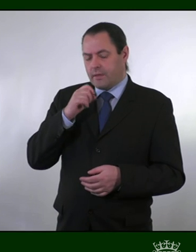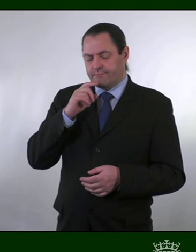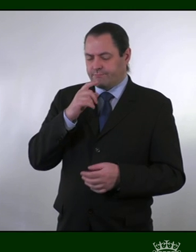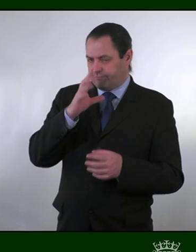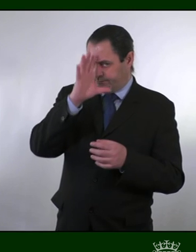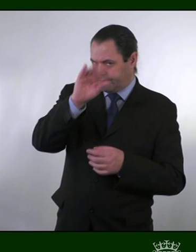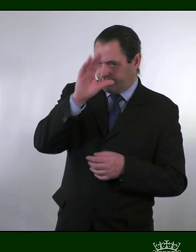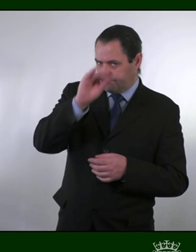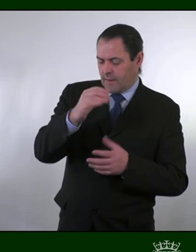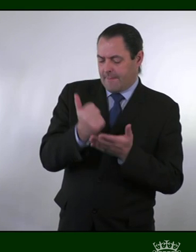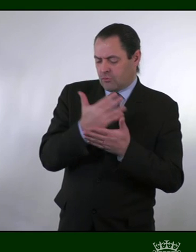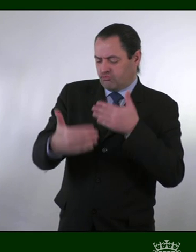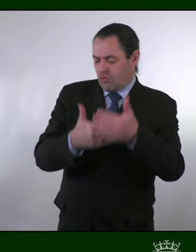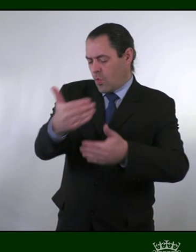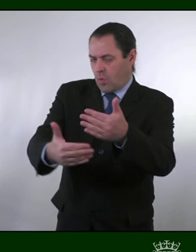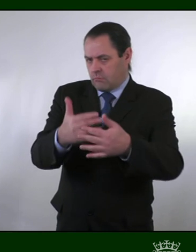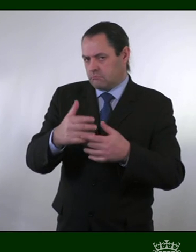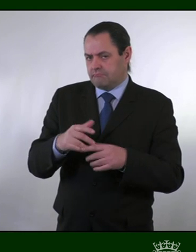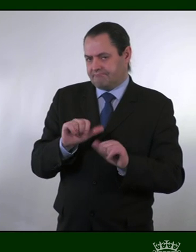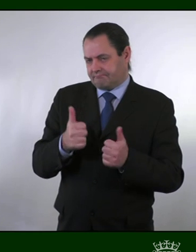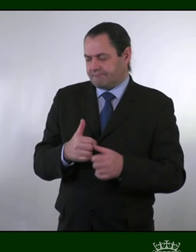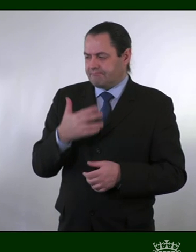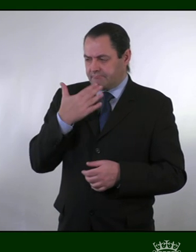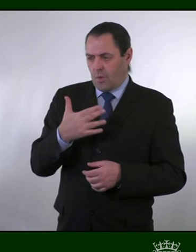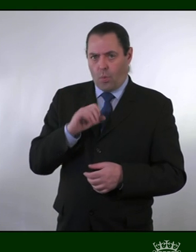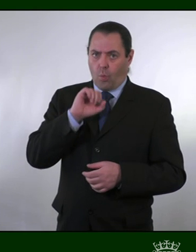Friend informed of developments.